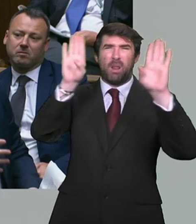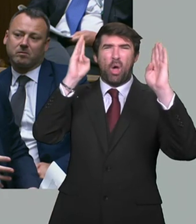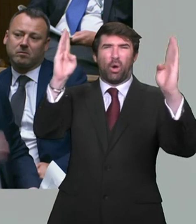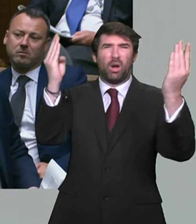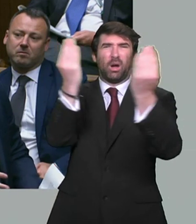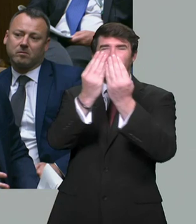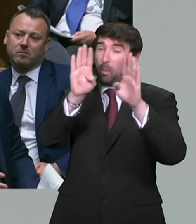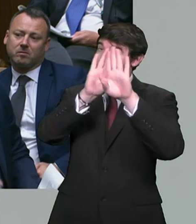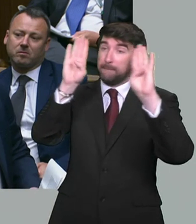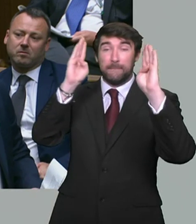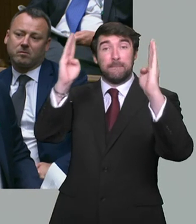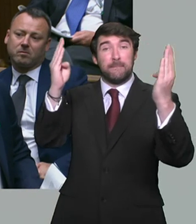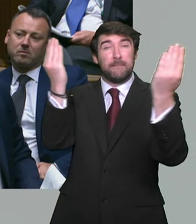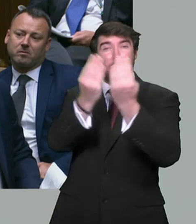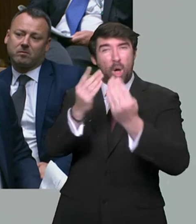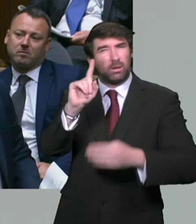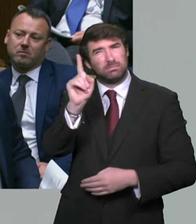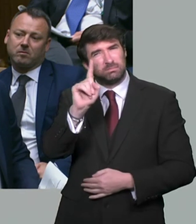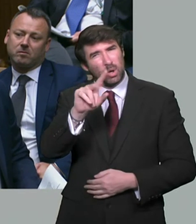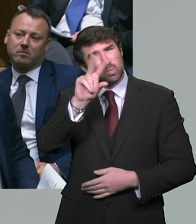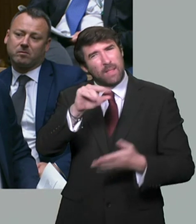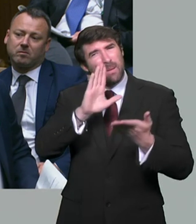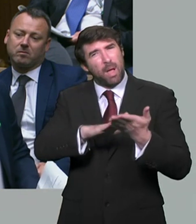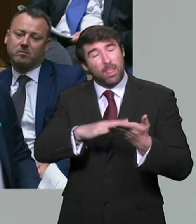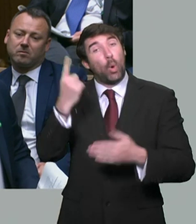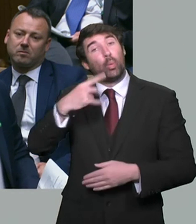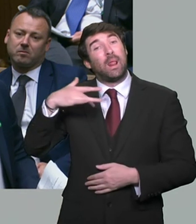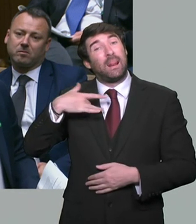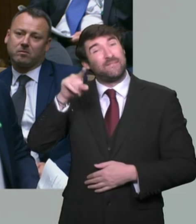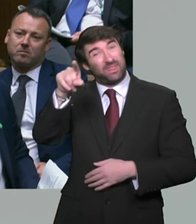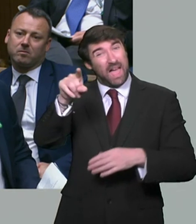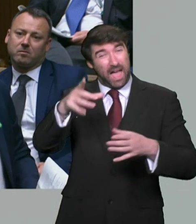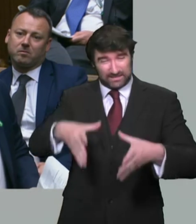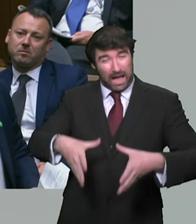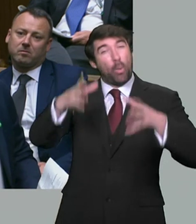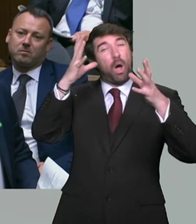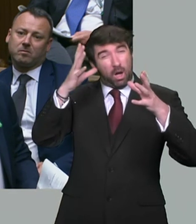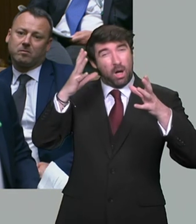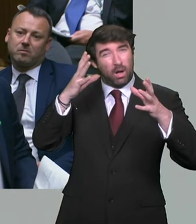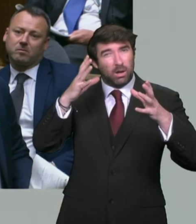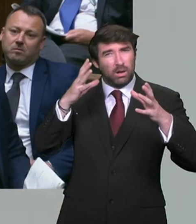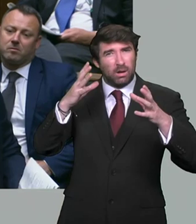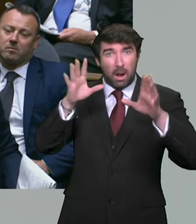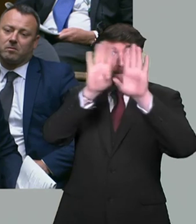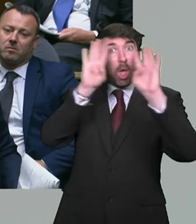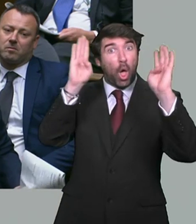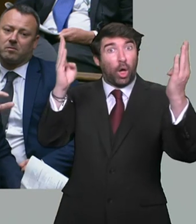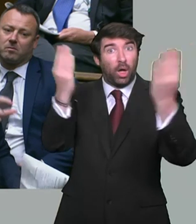Many desperate tenants are living in darkness for 12 months, and bars have been put on the windows so that they can barely be opened.